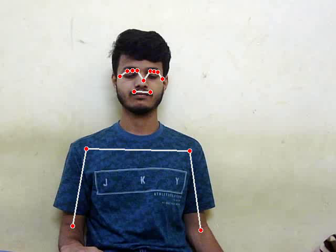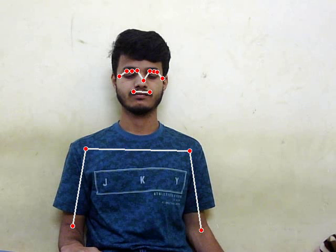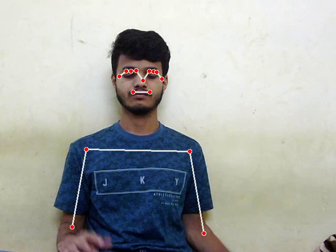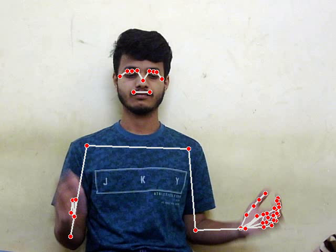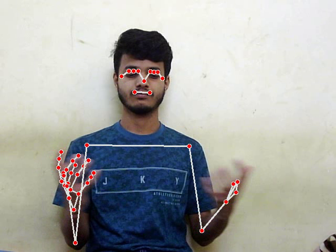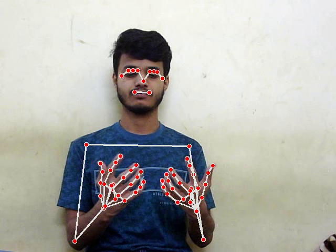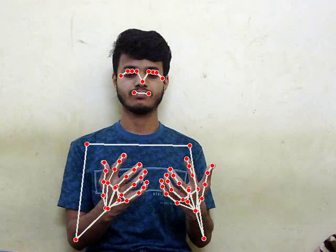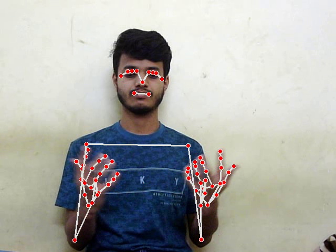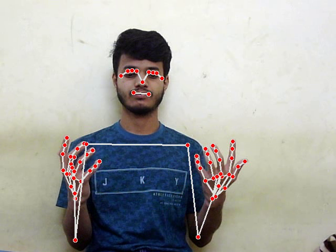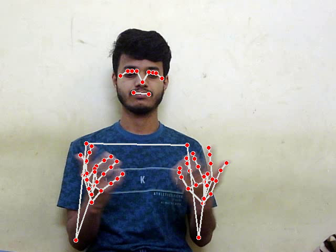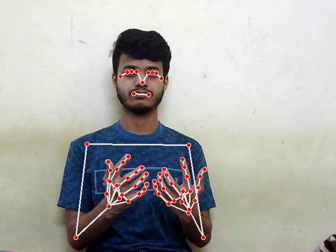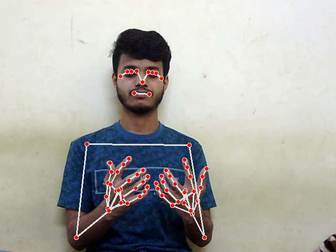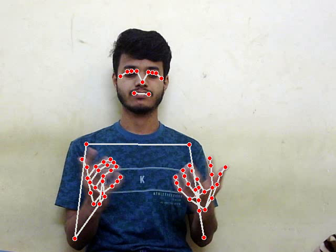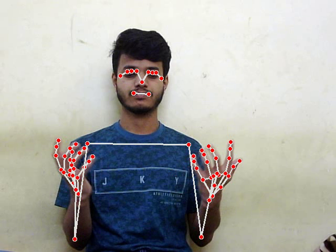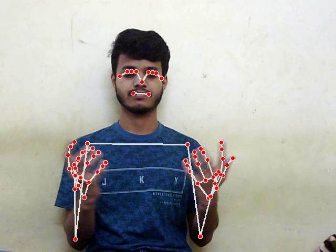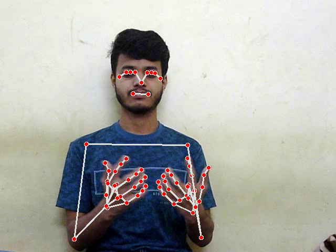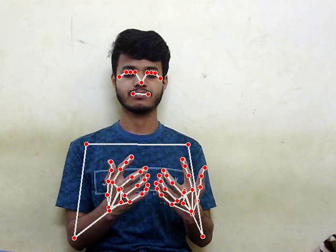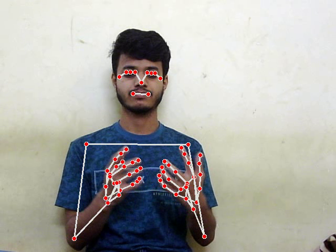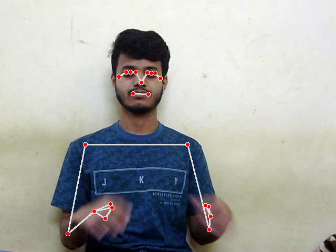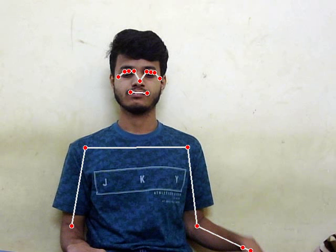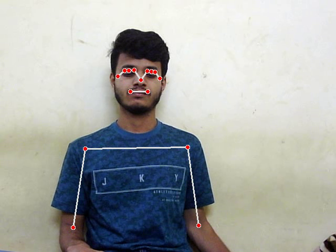what